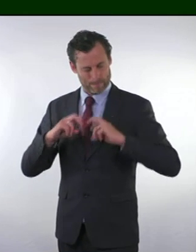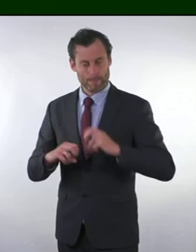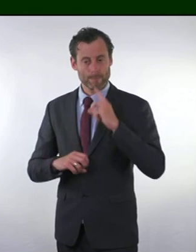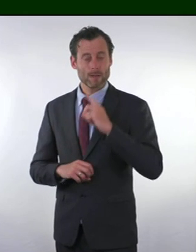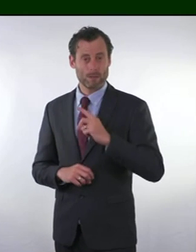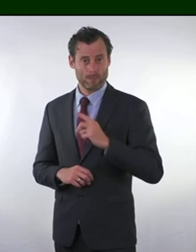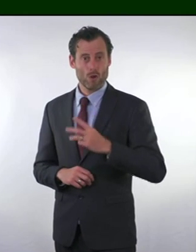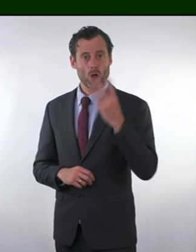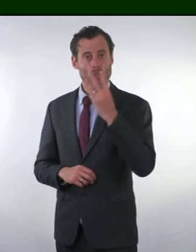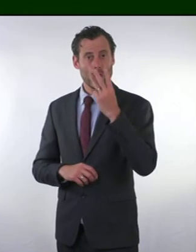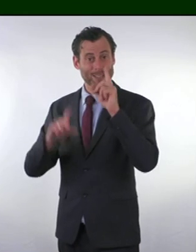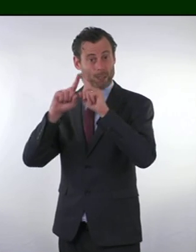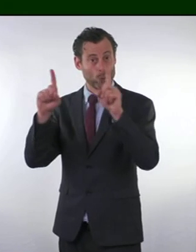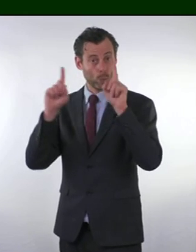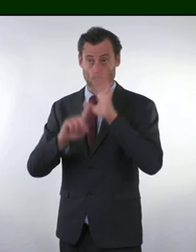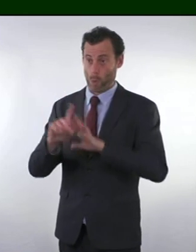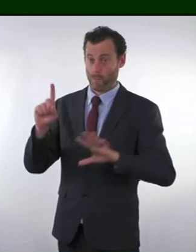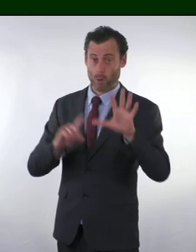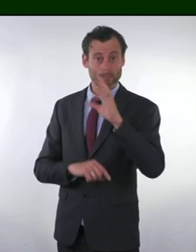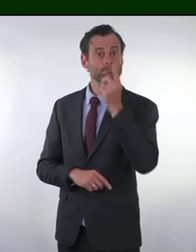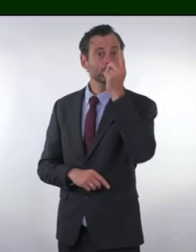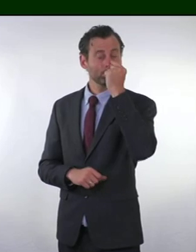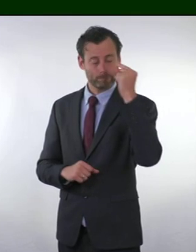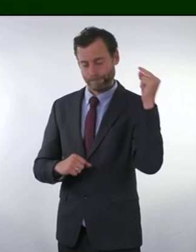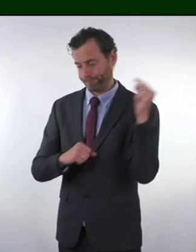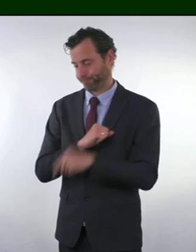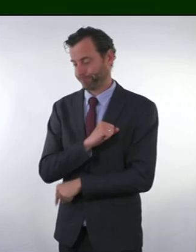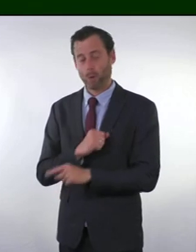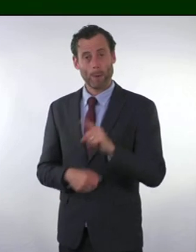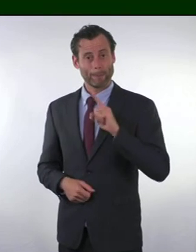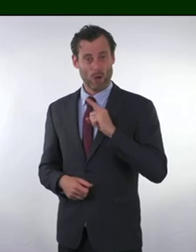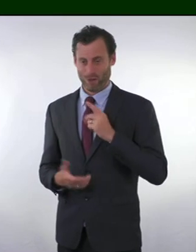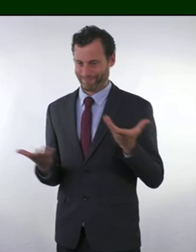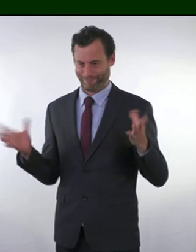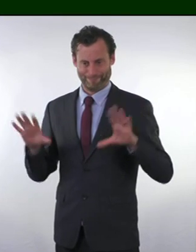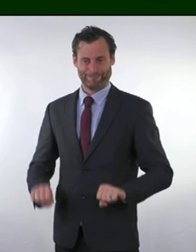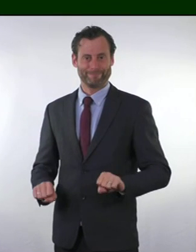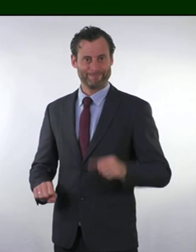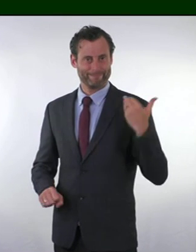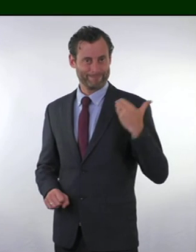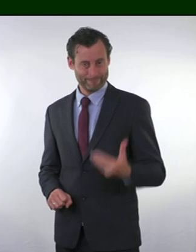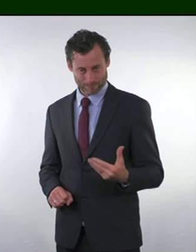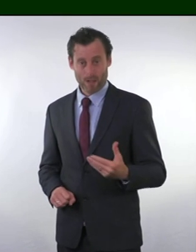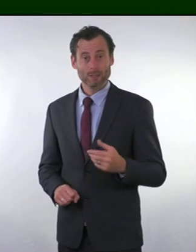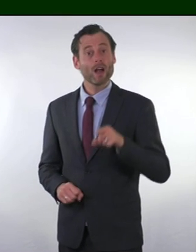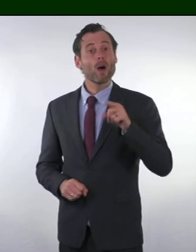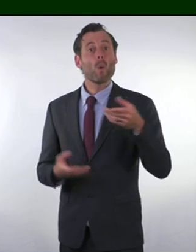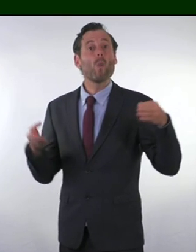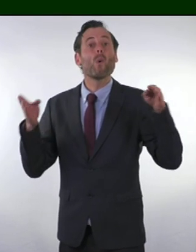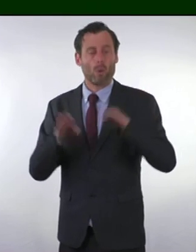That will not only reduce choice and opportunity, but create unemployment and damage the local economies where they reside.